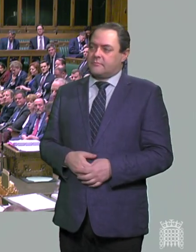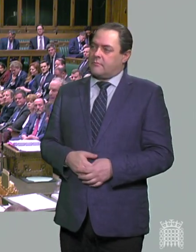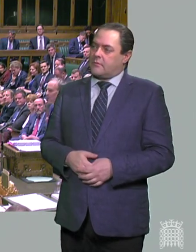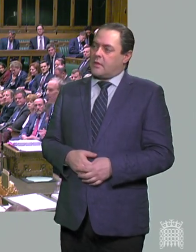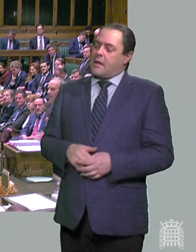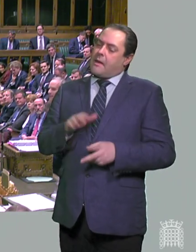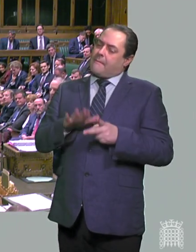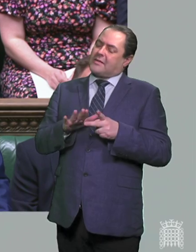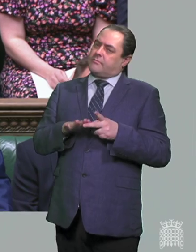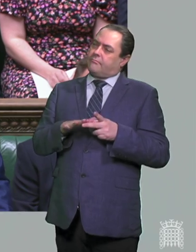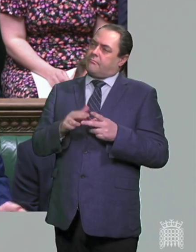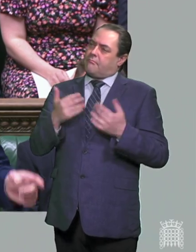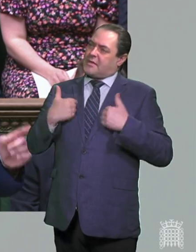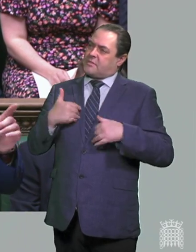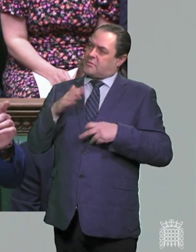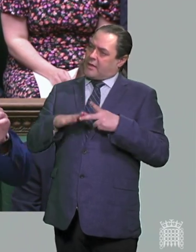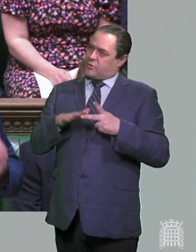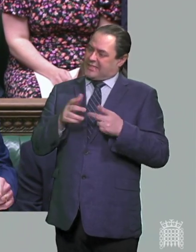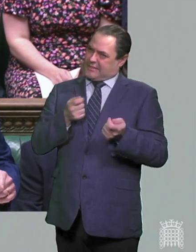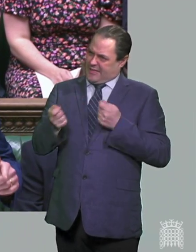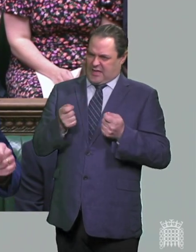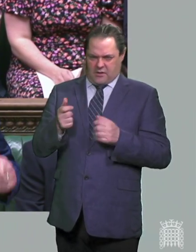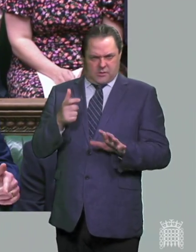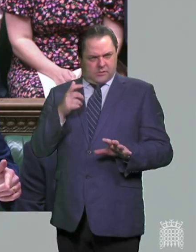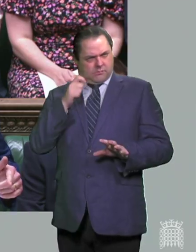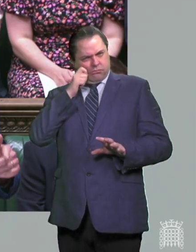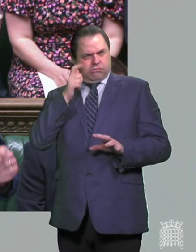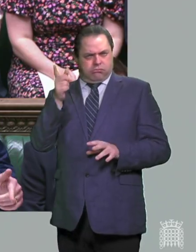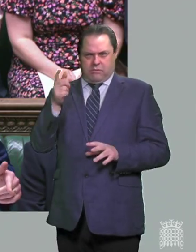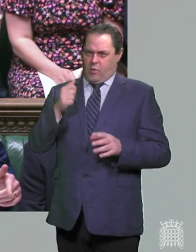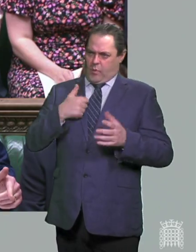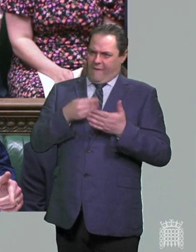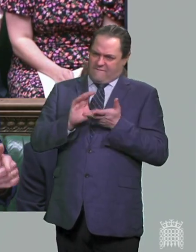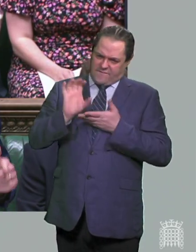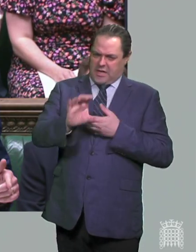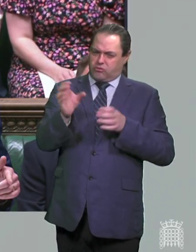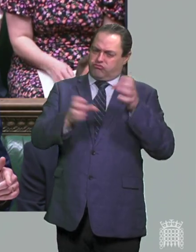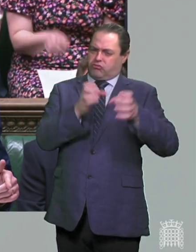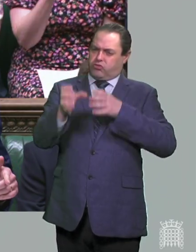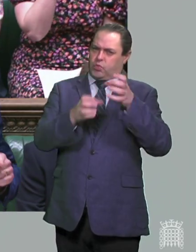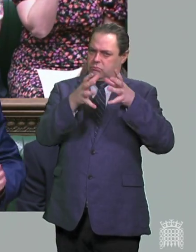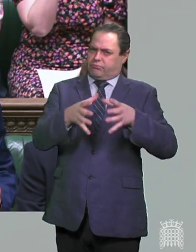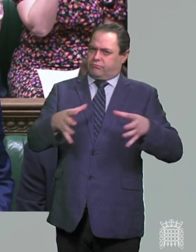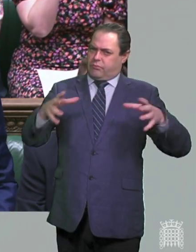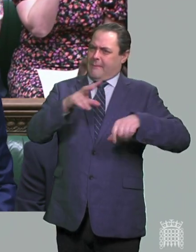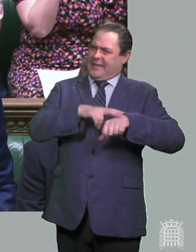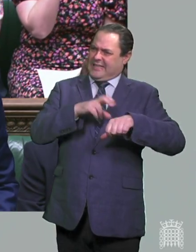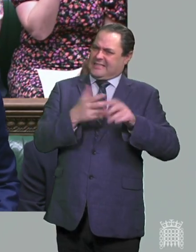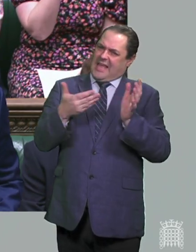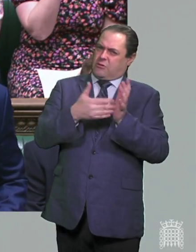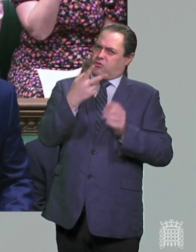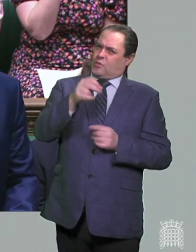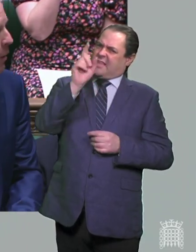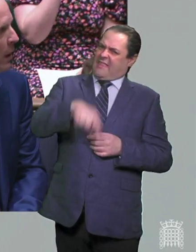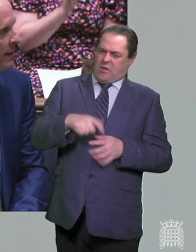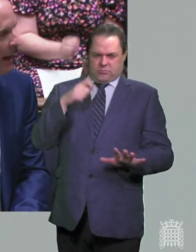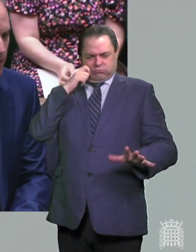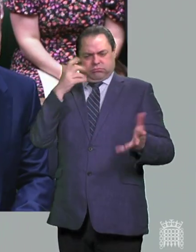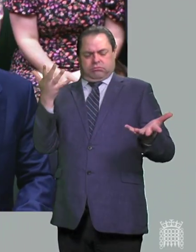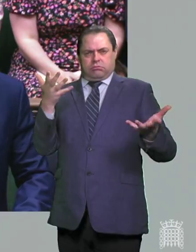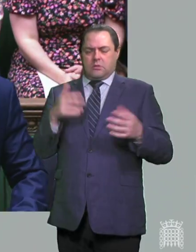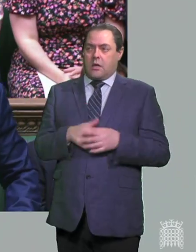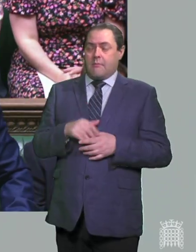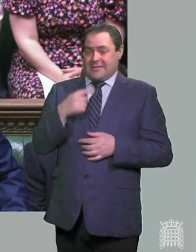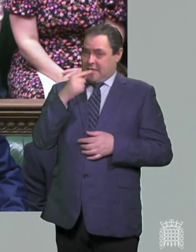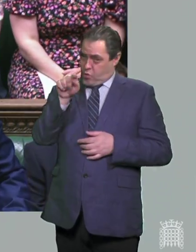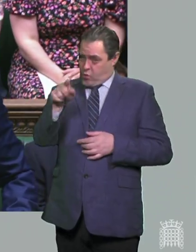The right honourable Lady really does have a brass neck, because Labour voted against our funding of police recruitment and the 20,000 extra police officers.